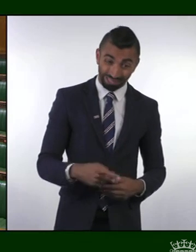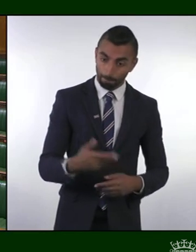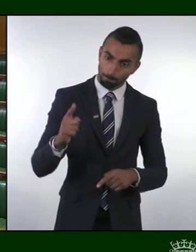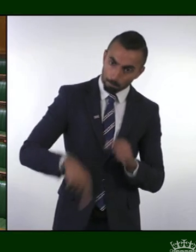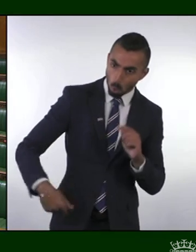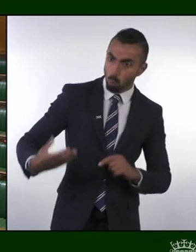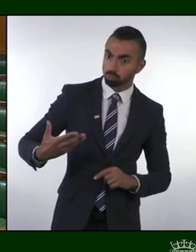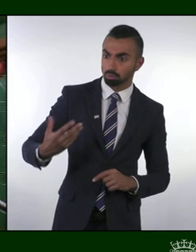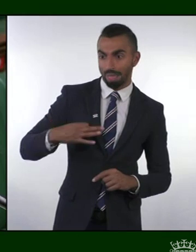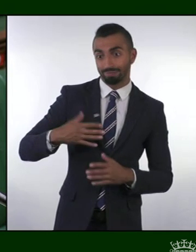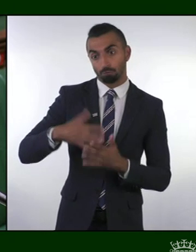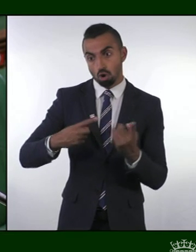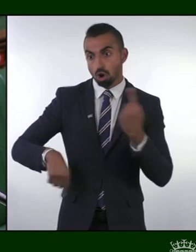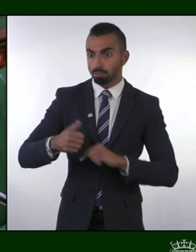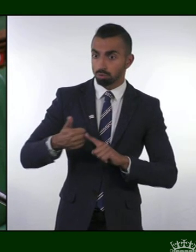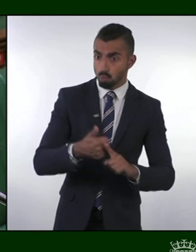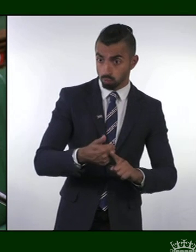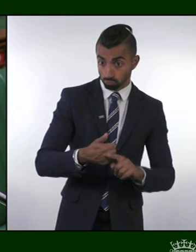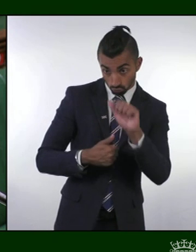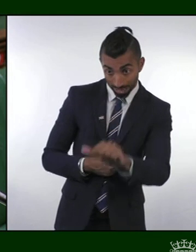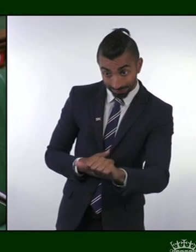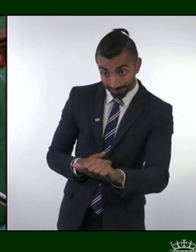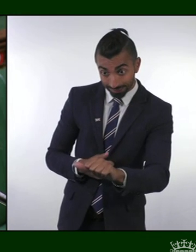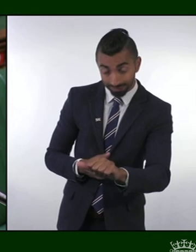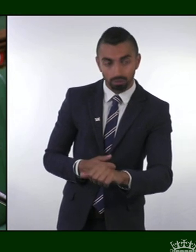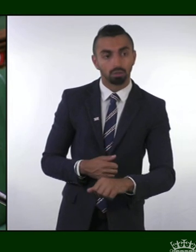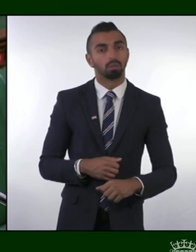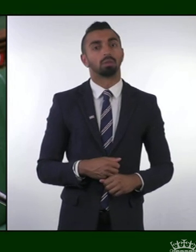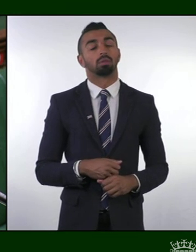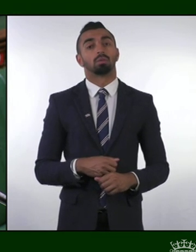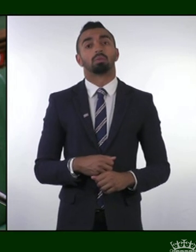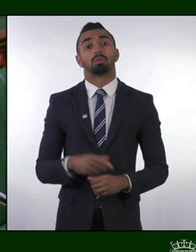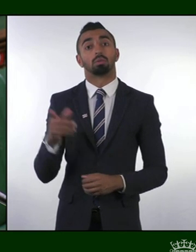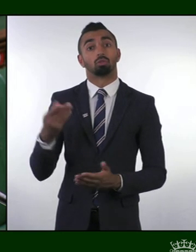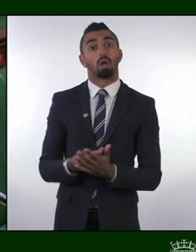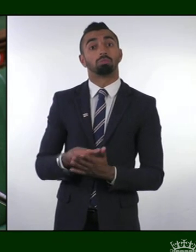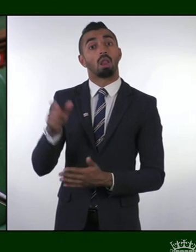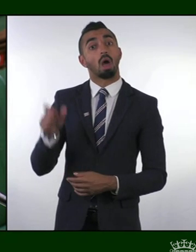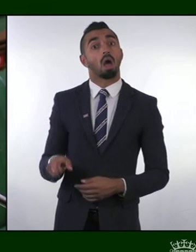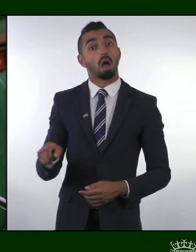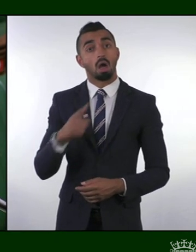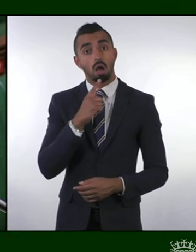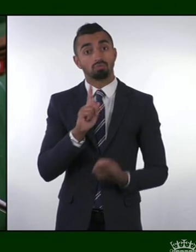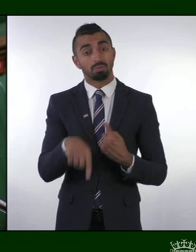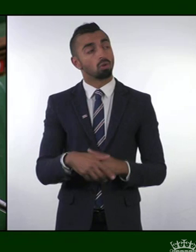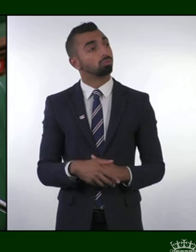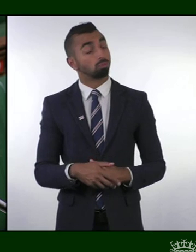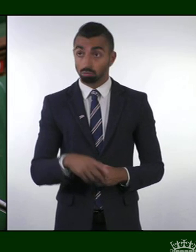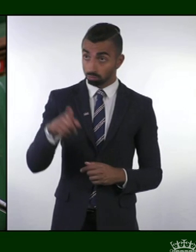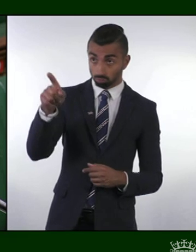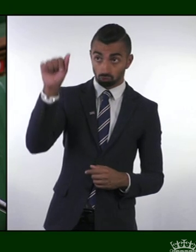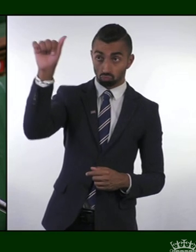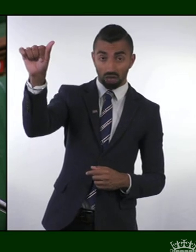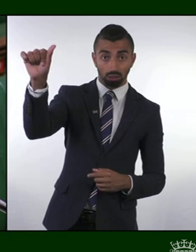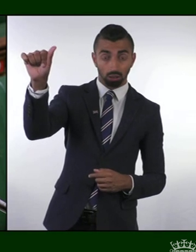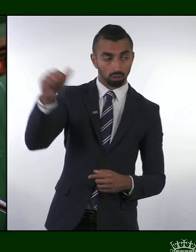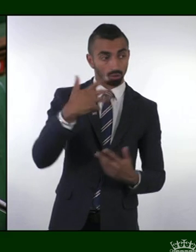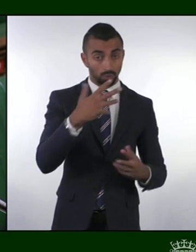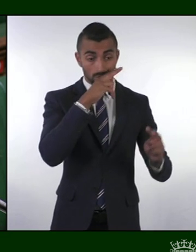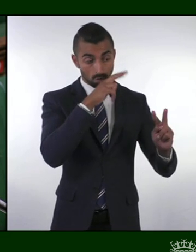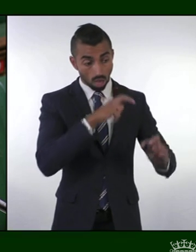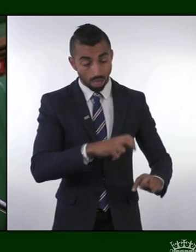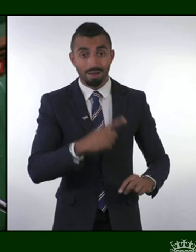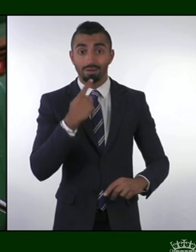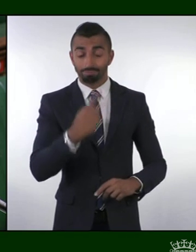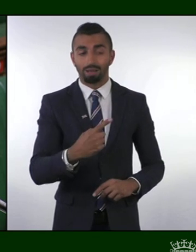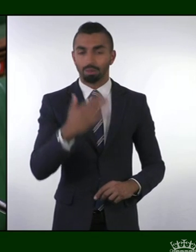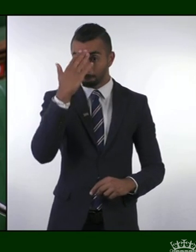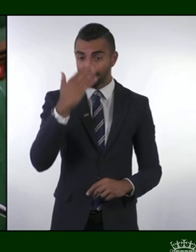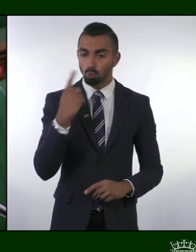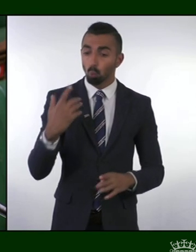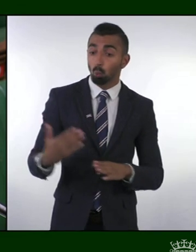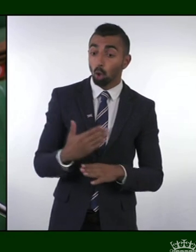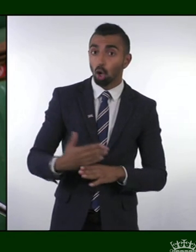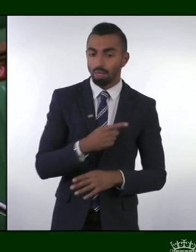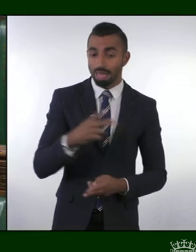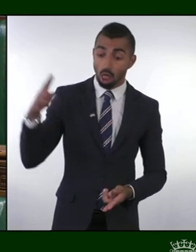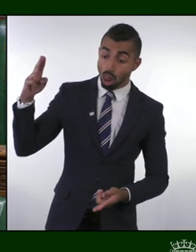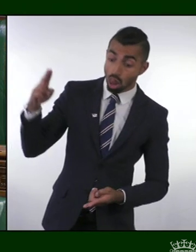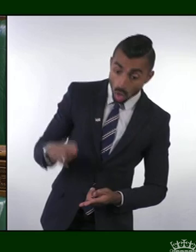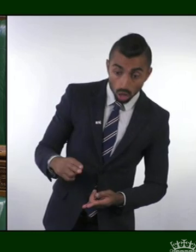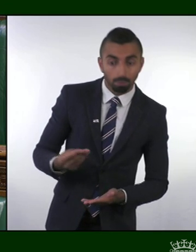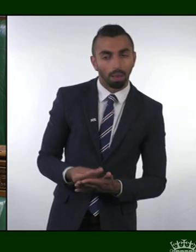My honourable Friend is absolutely right. The analysis published today shows that we have reduced the scale of losses for working households by up to two-thirds in general, but the support for the poorest households has been the highest.